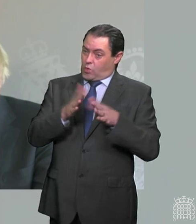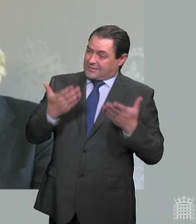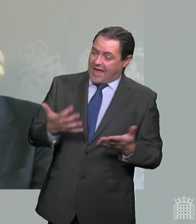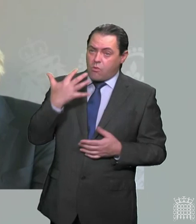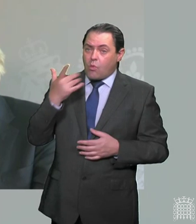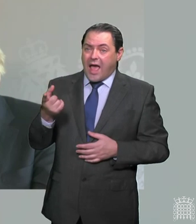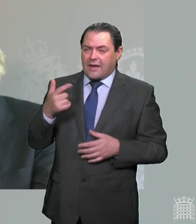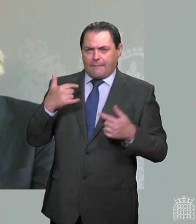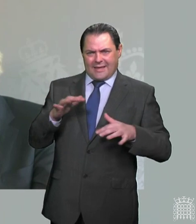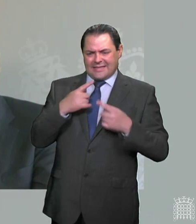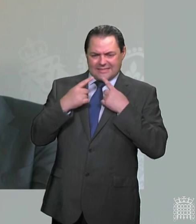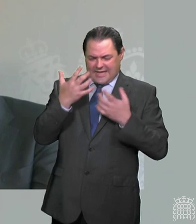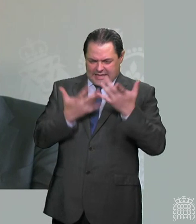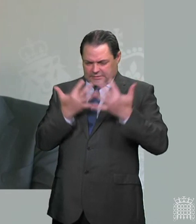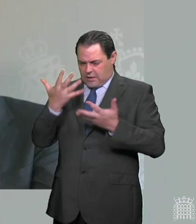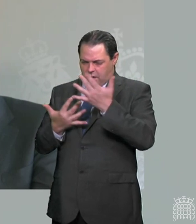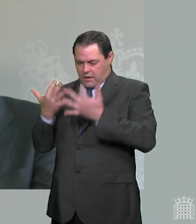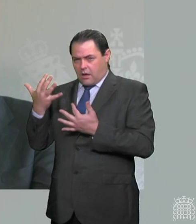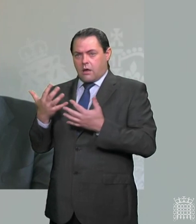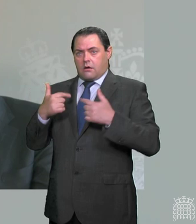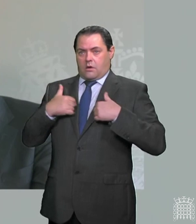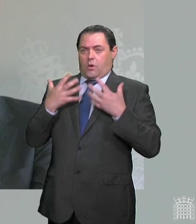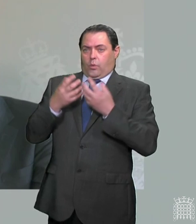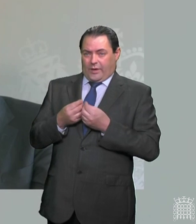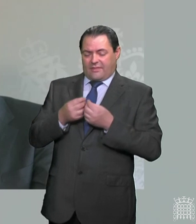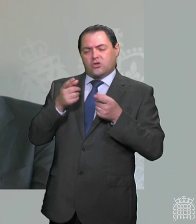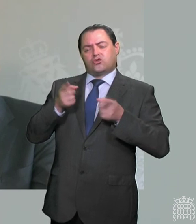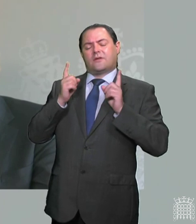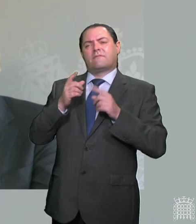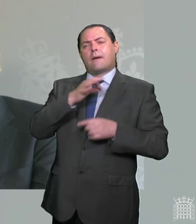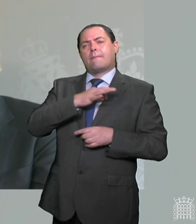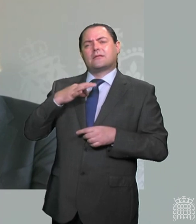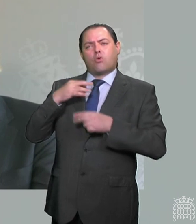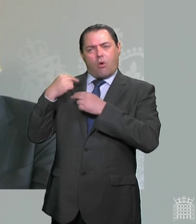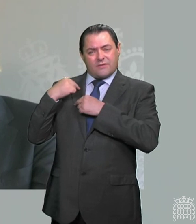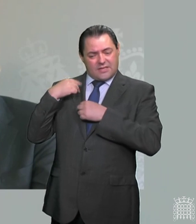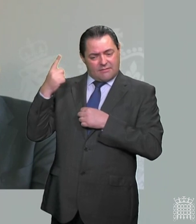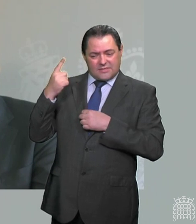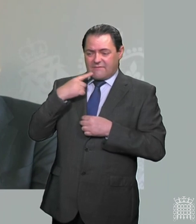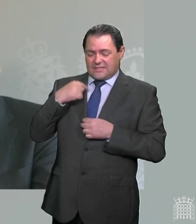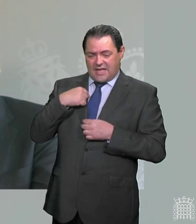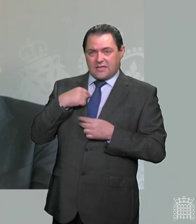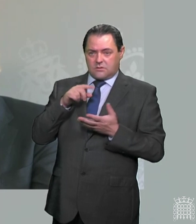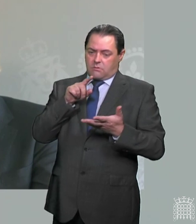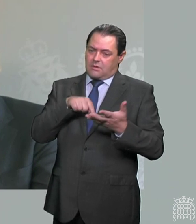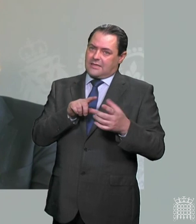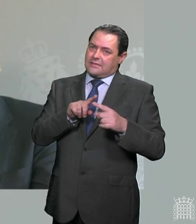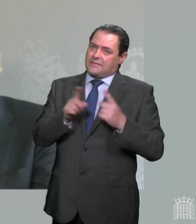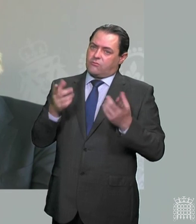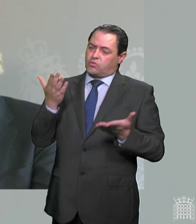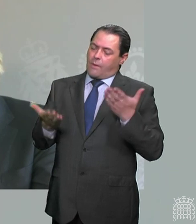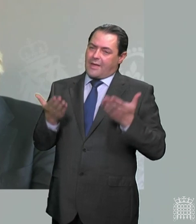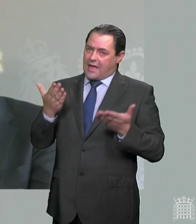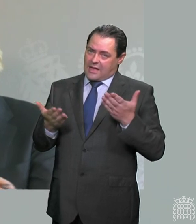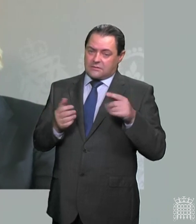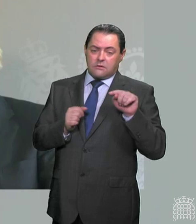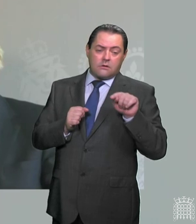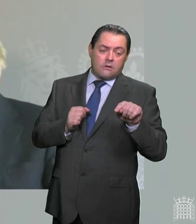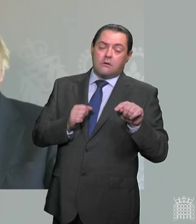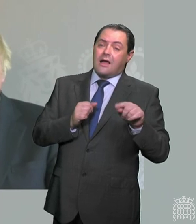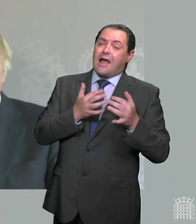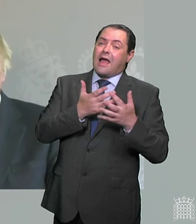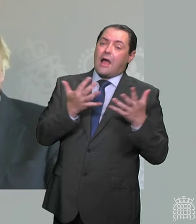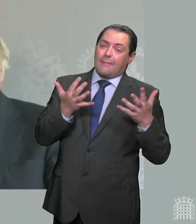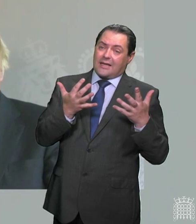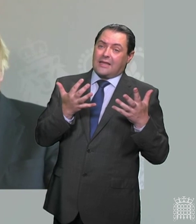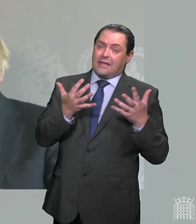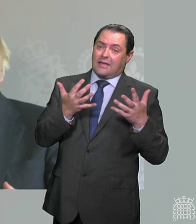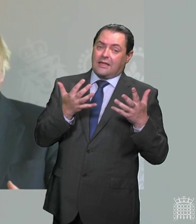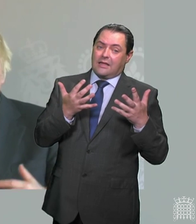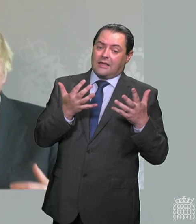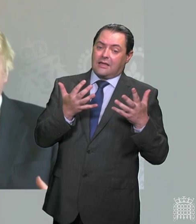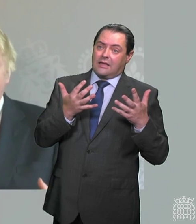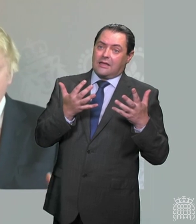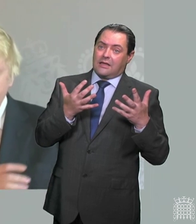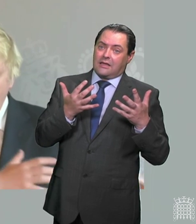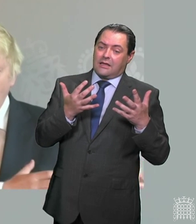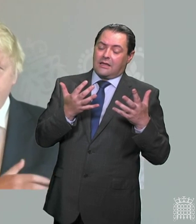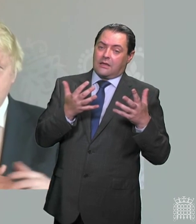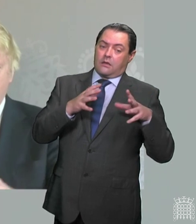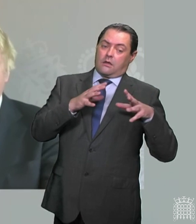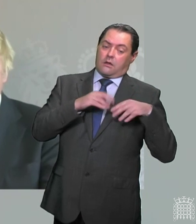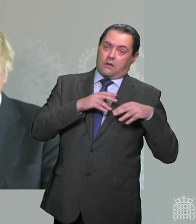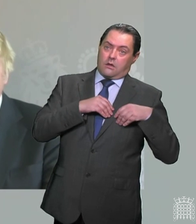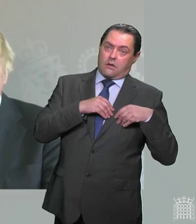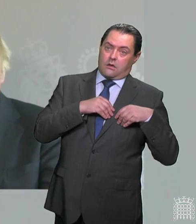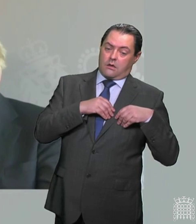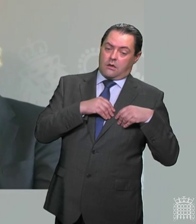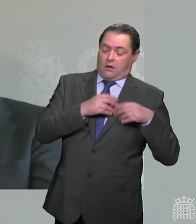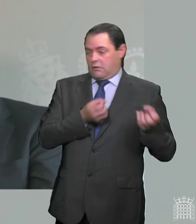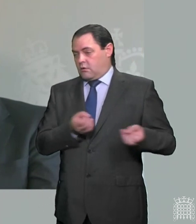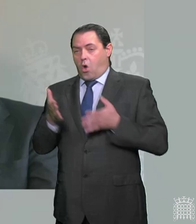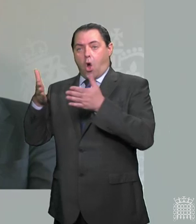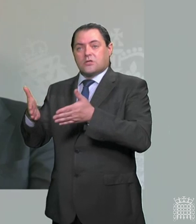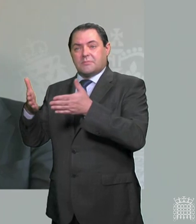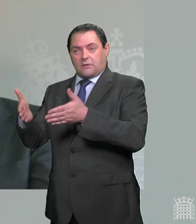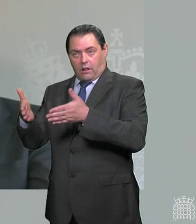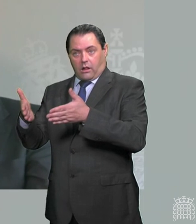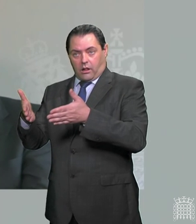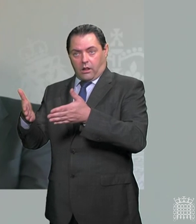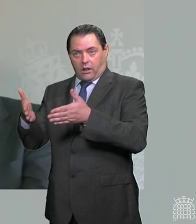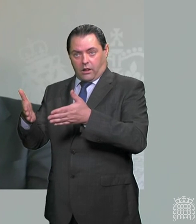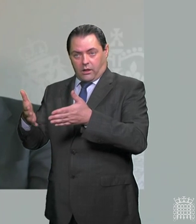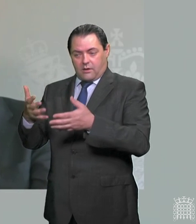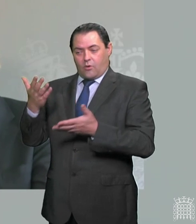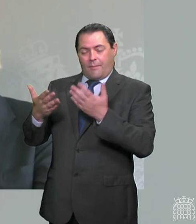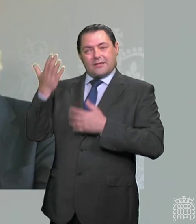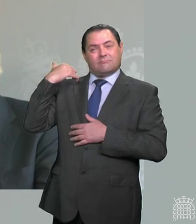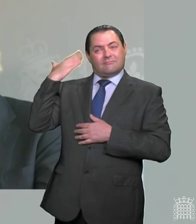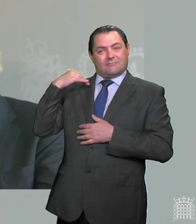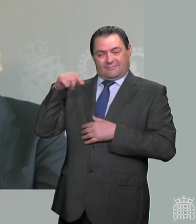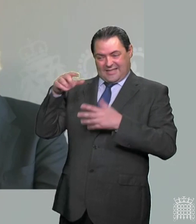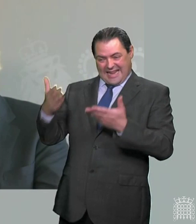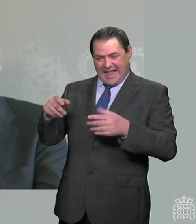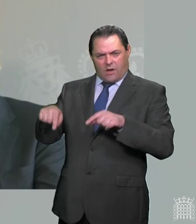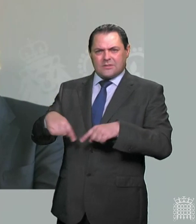We looked at the data this morning with the chief medical officer, and he pointed out the extraordinary difference between the number of people in the older generations being hospitalised now and in previous waves.